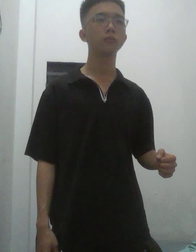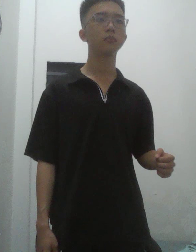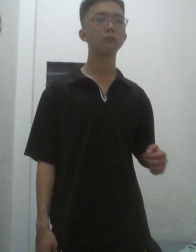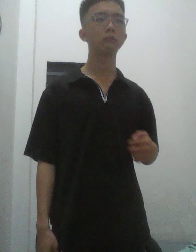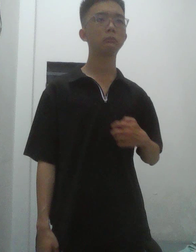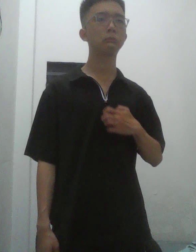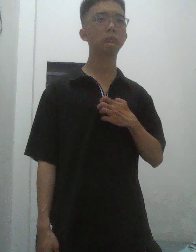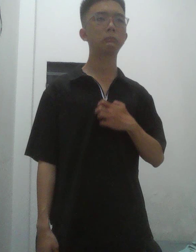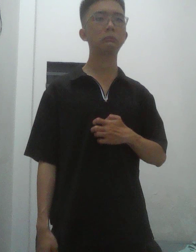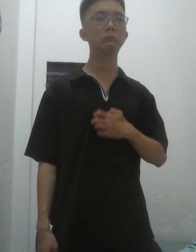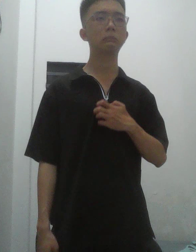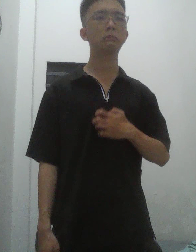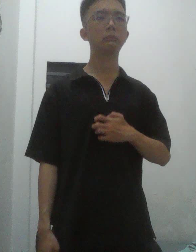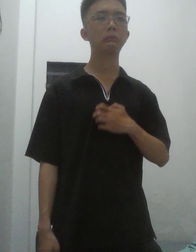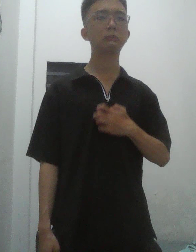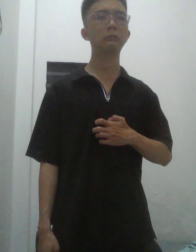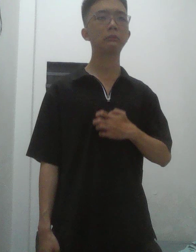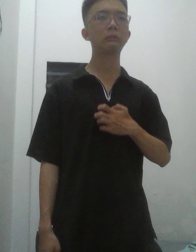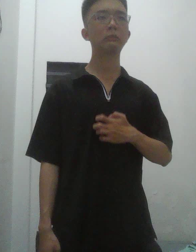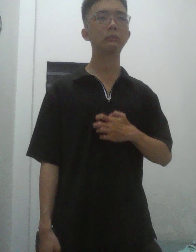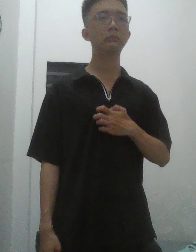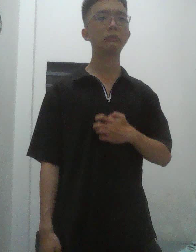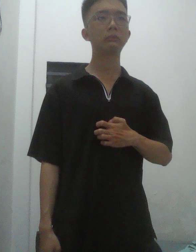ghen